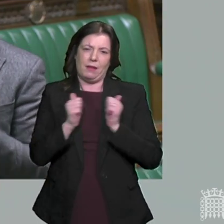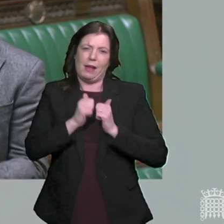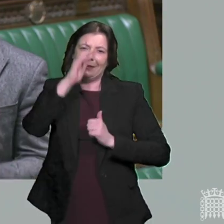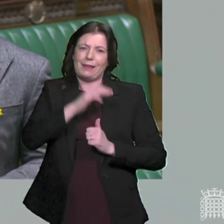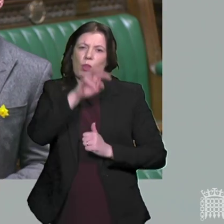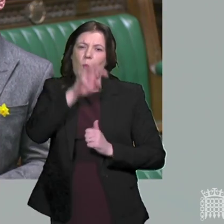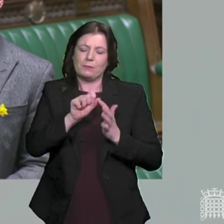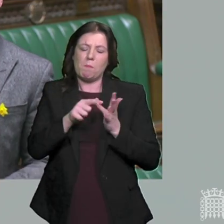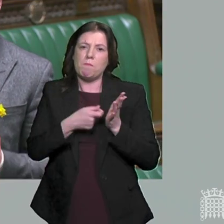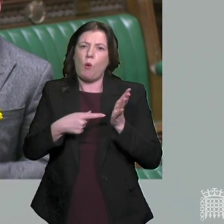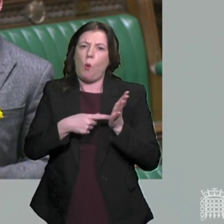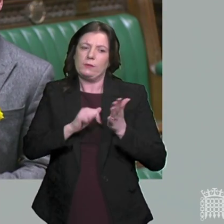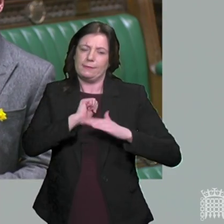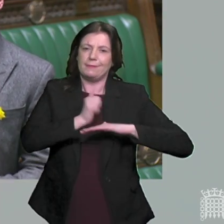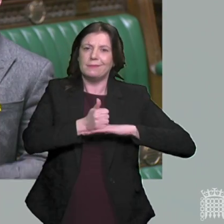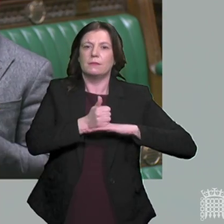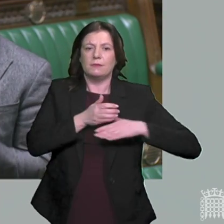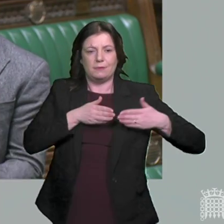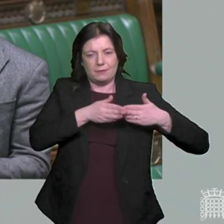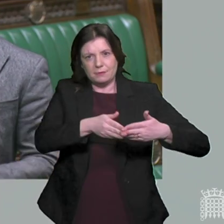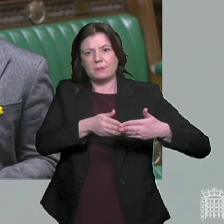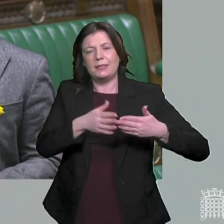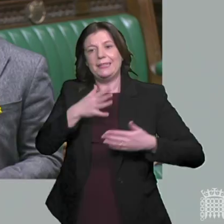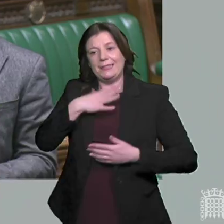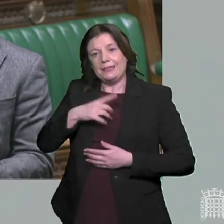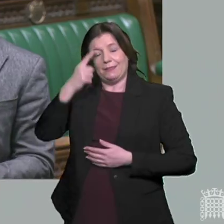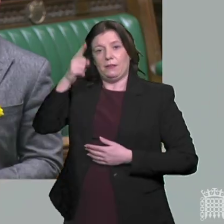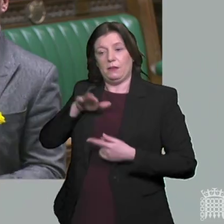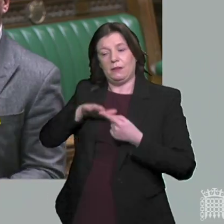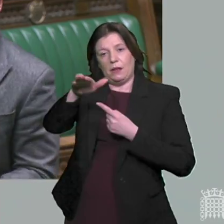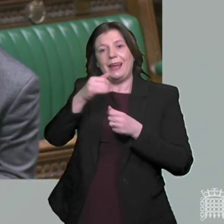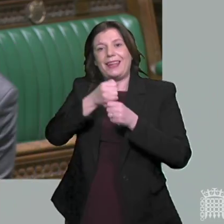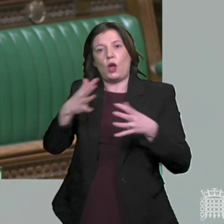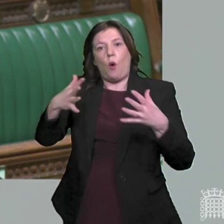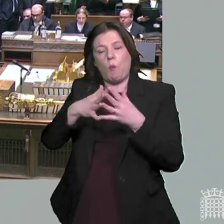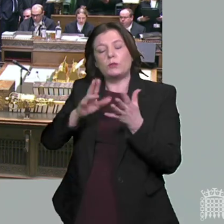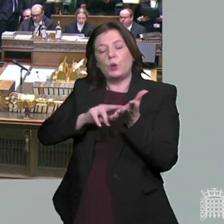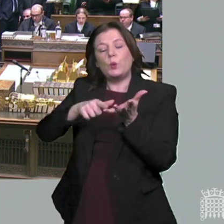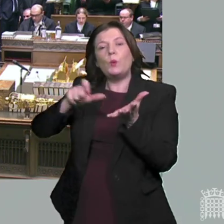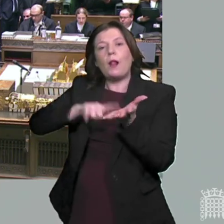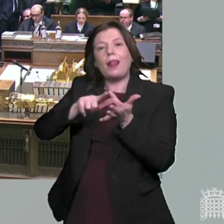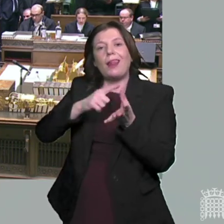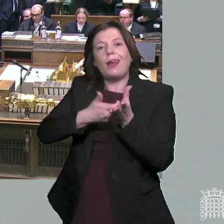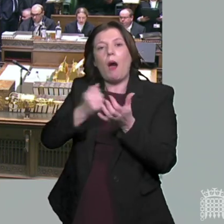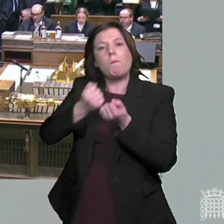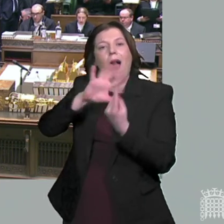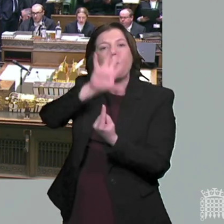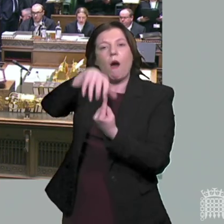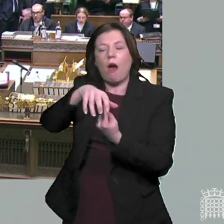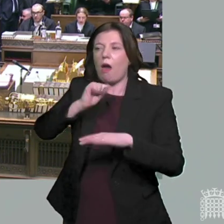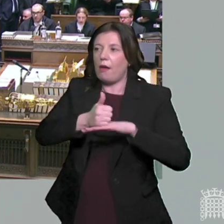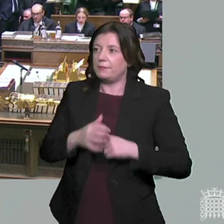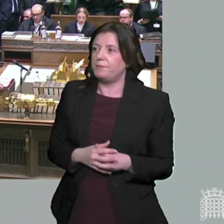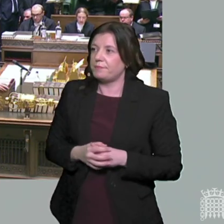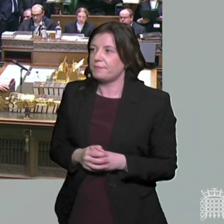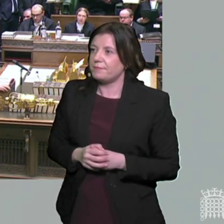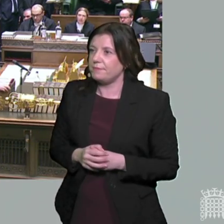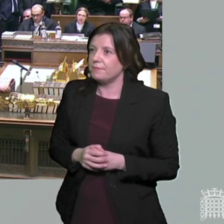We also have a huge opportunity on Ynys Môn with the development of new gigawatt-scale nuclear power there.